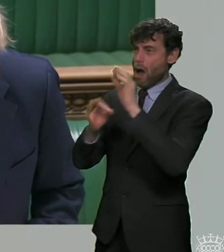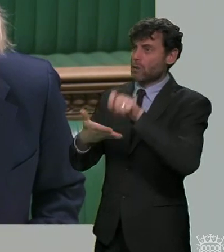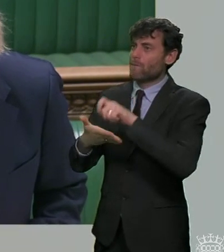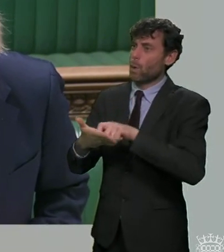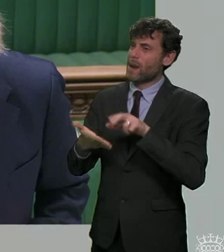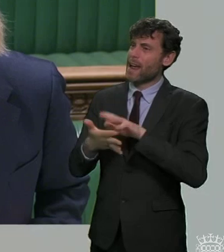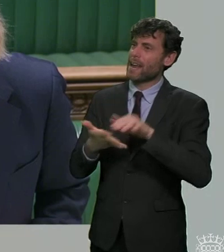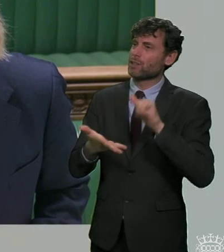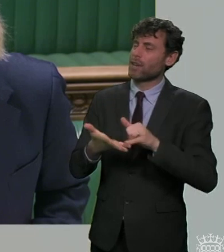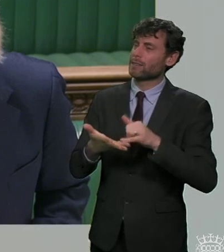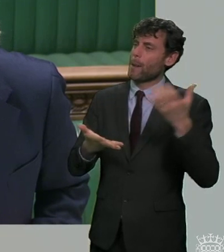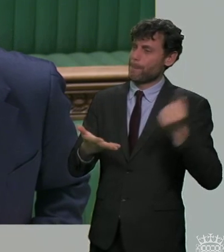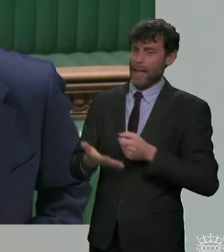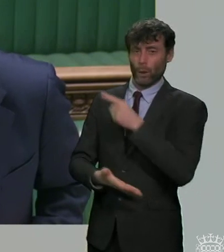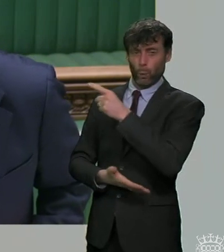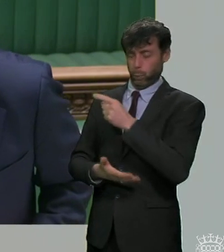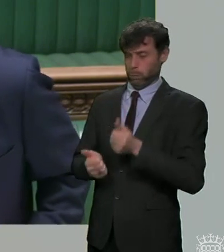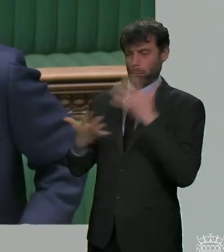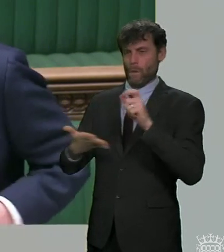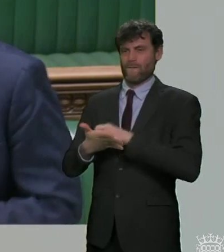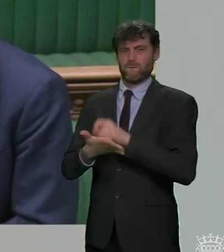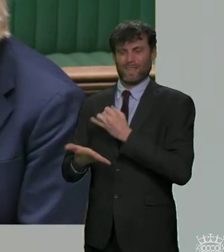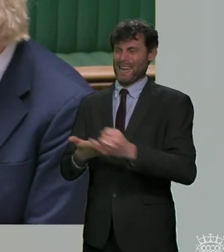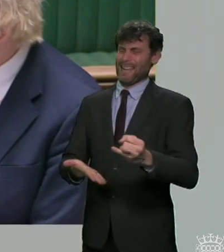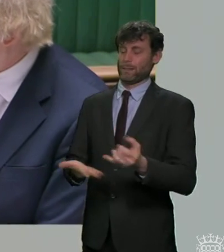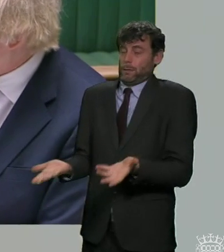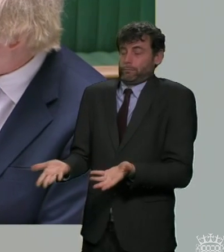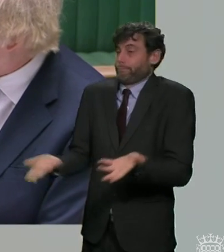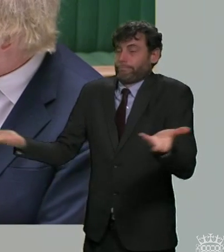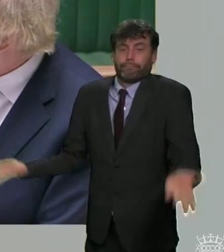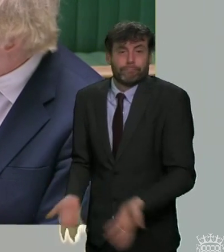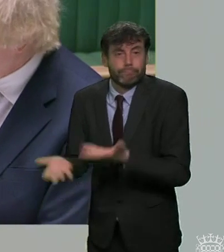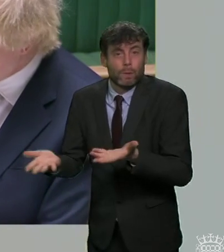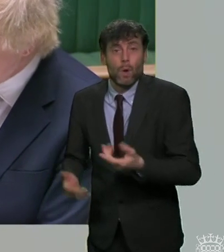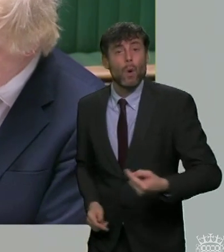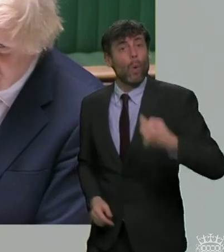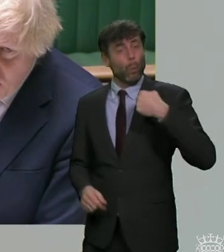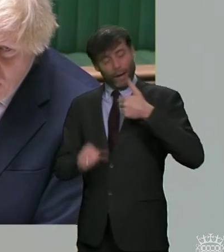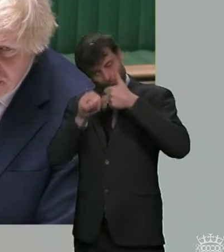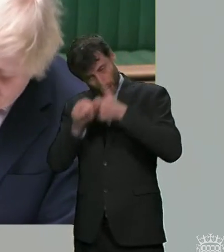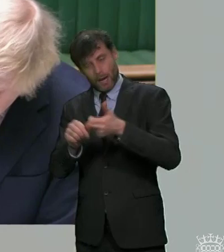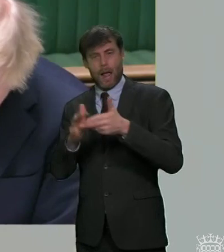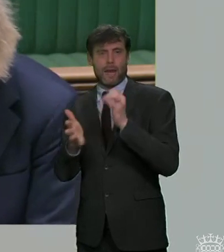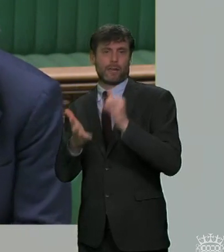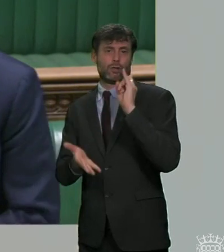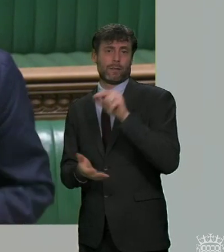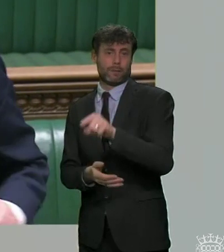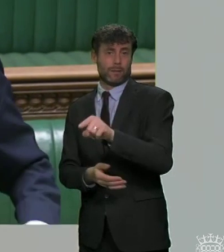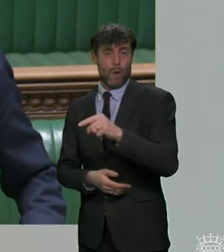We are increasing pay for nurses. We are massively increasing our investment in the NHS.